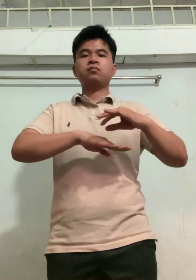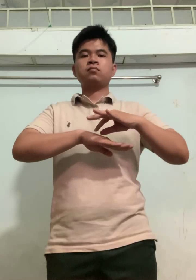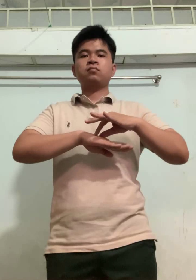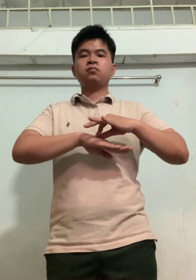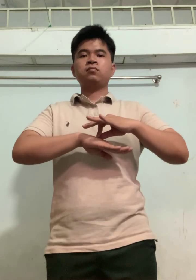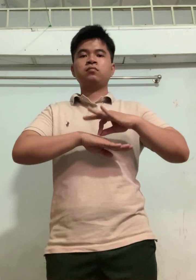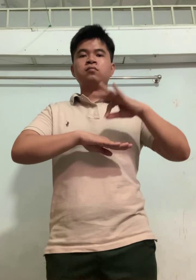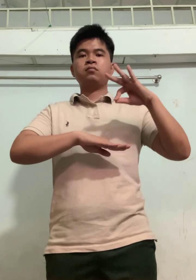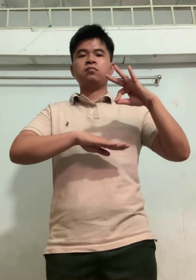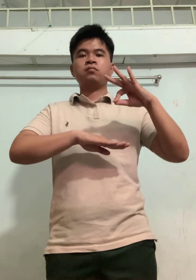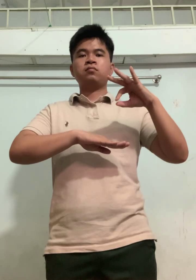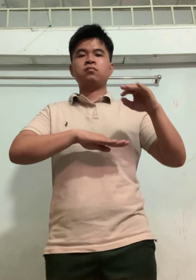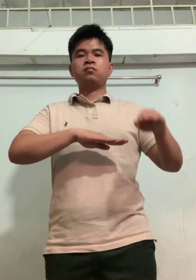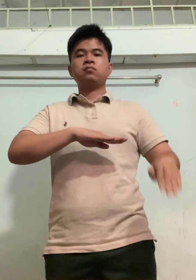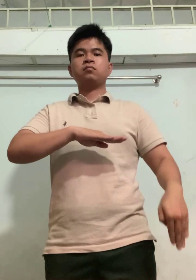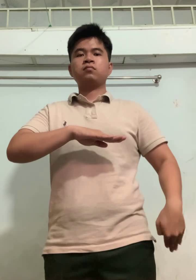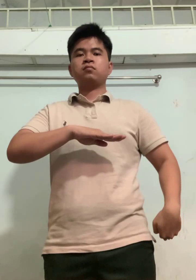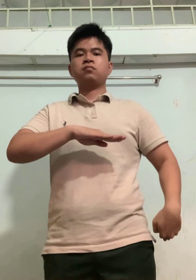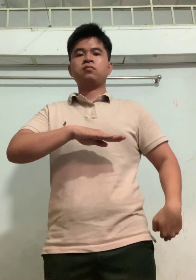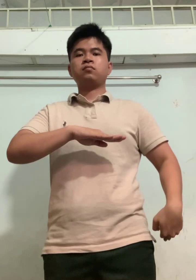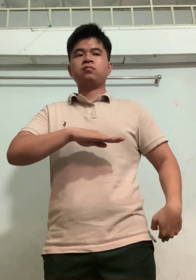tuan sau